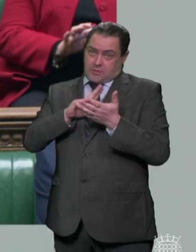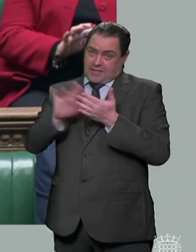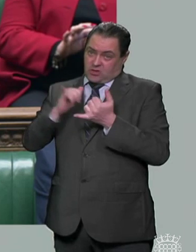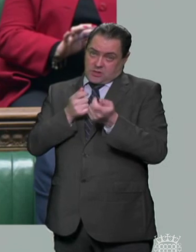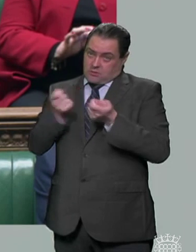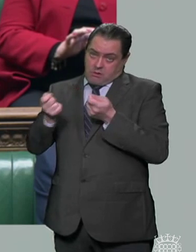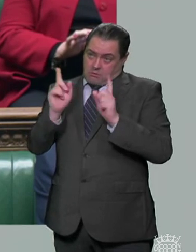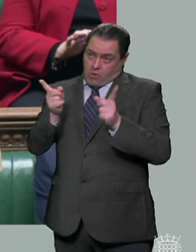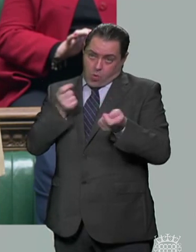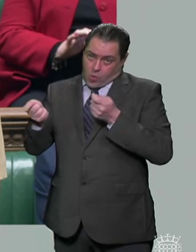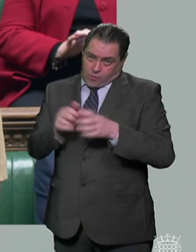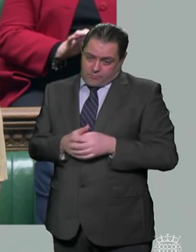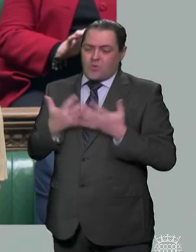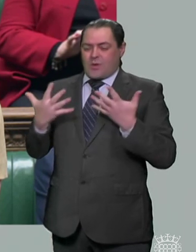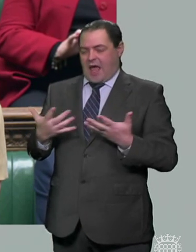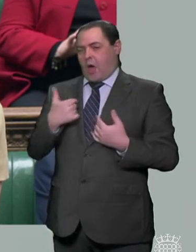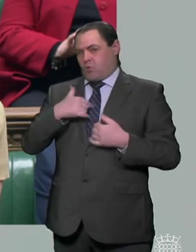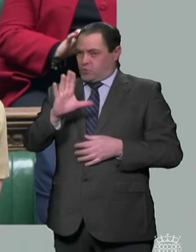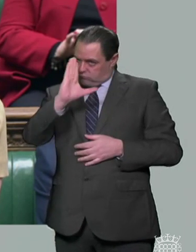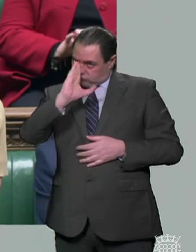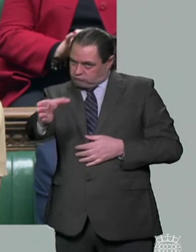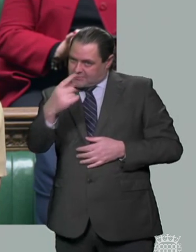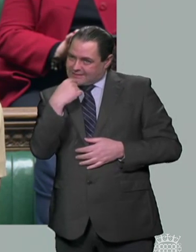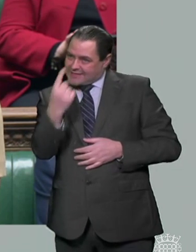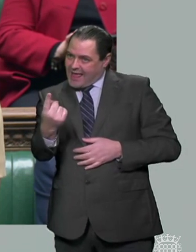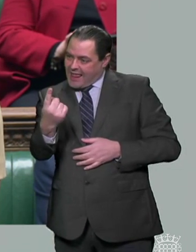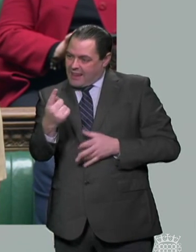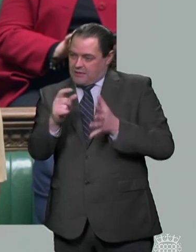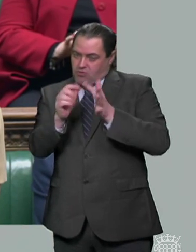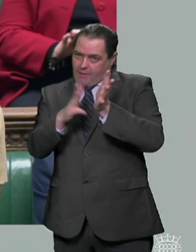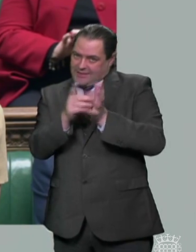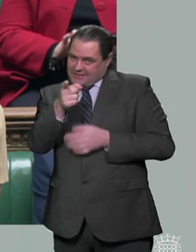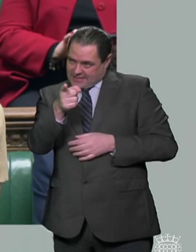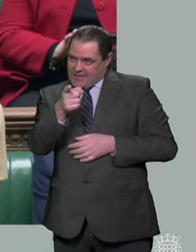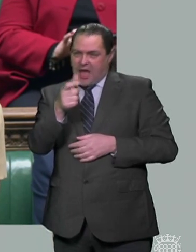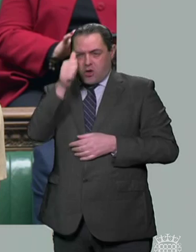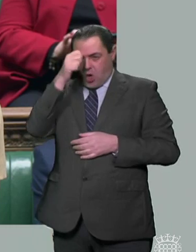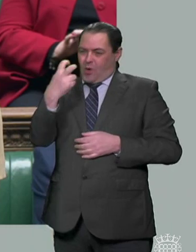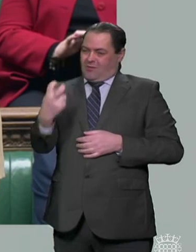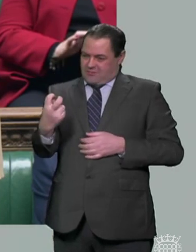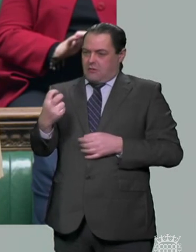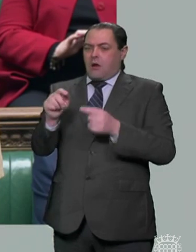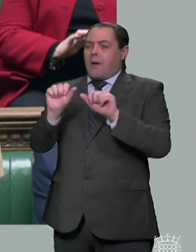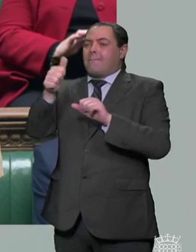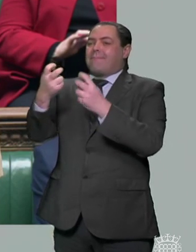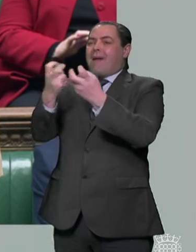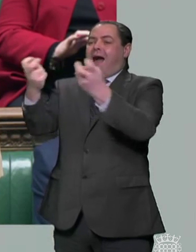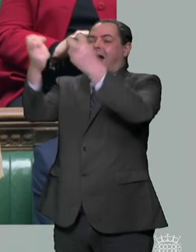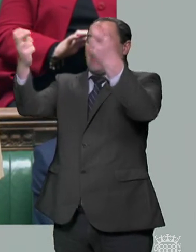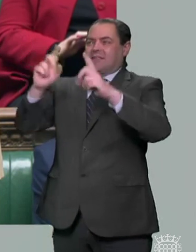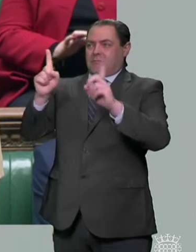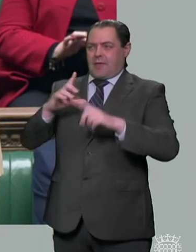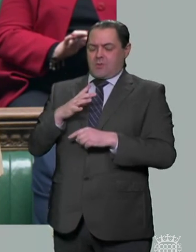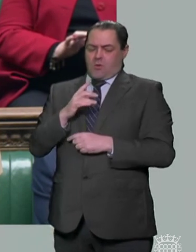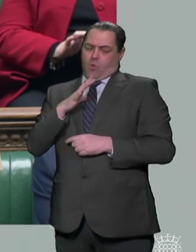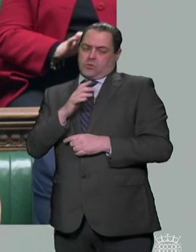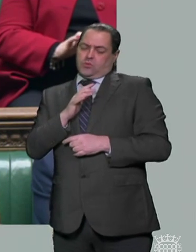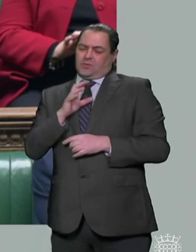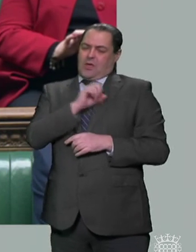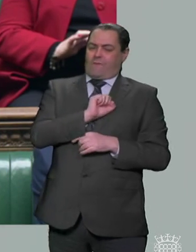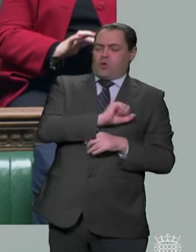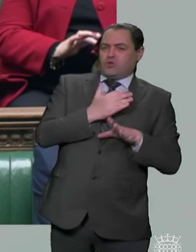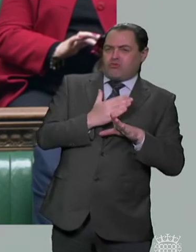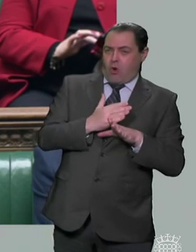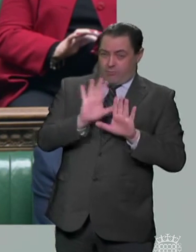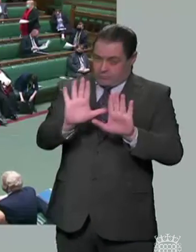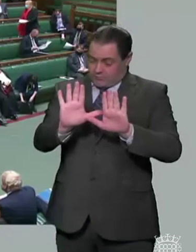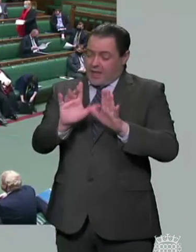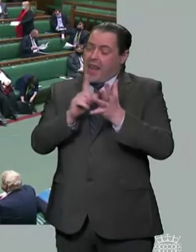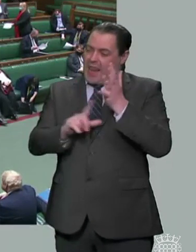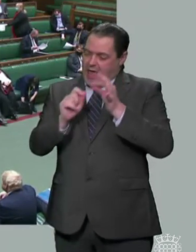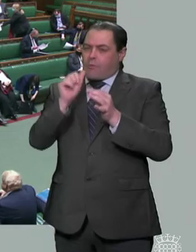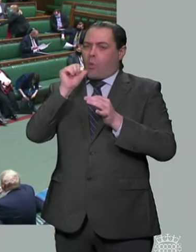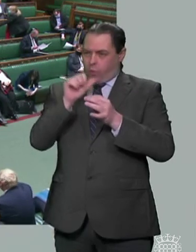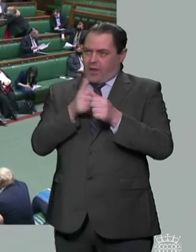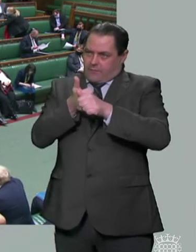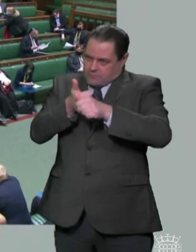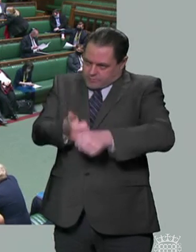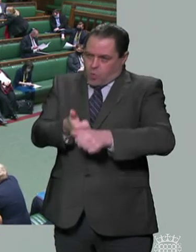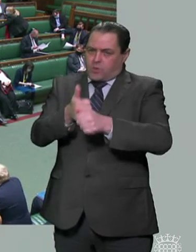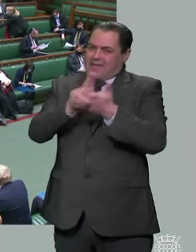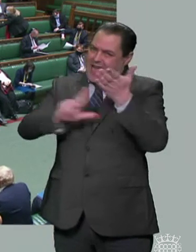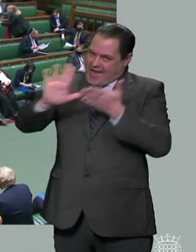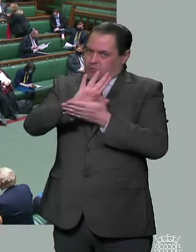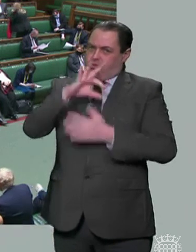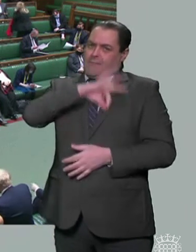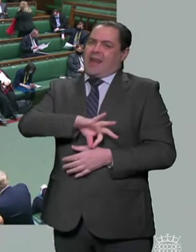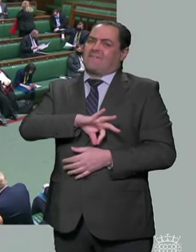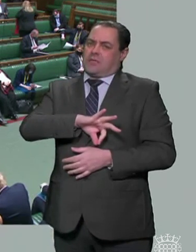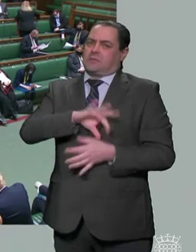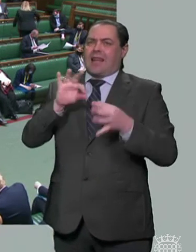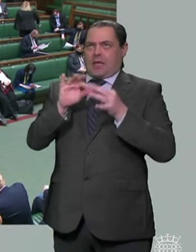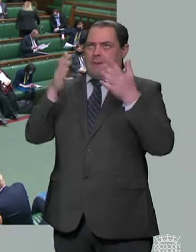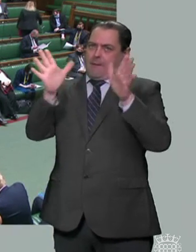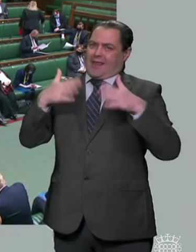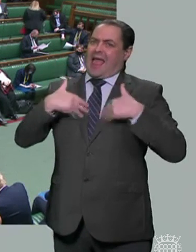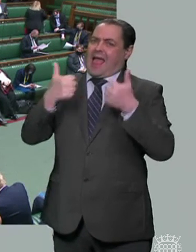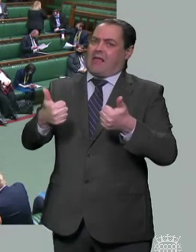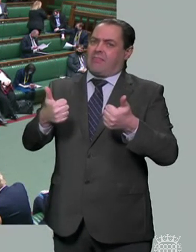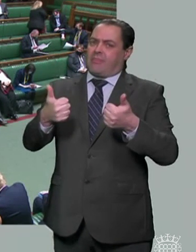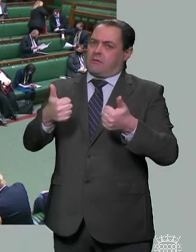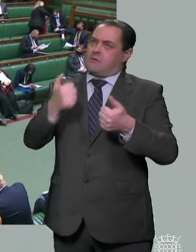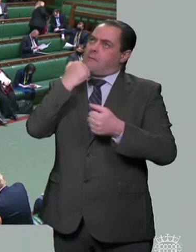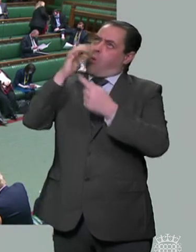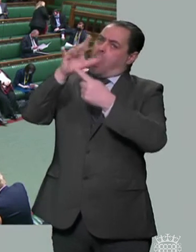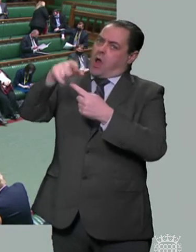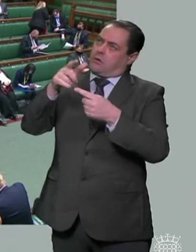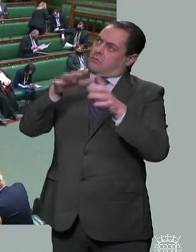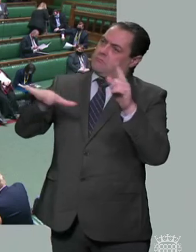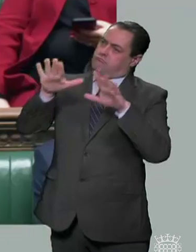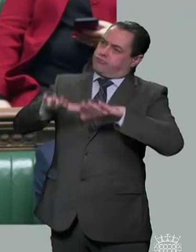My message to the Prime Minister is that, despite the people sitting behind him, and those eyeing up his job alongside him, Labour will always act in the national interest and put public health before party politics.